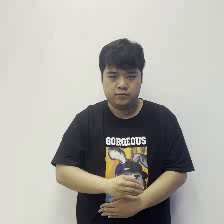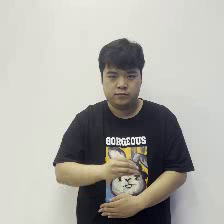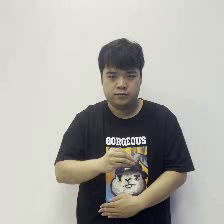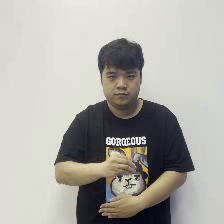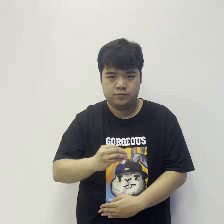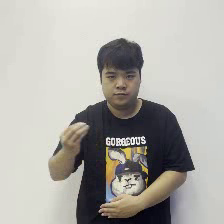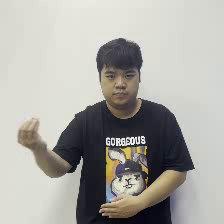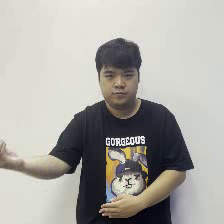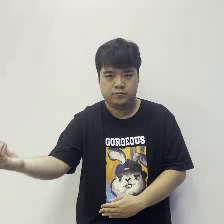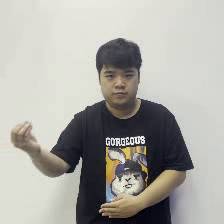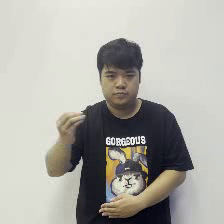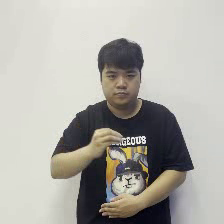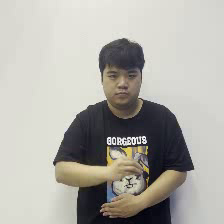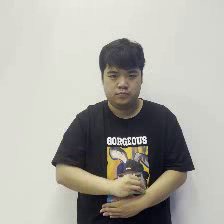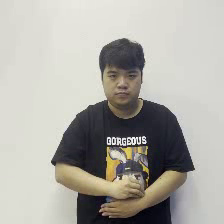Mua